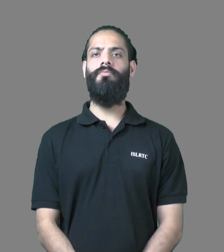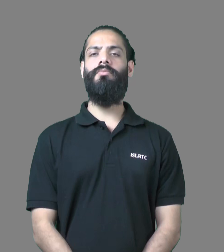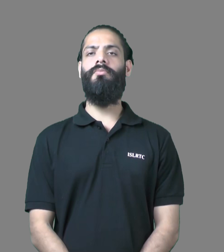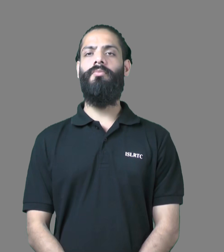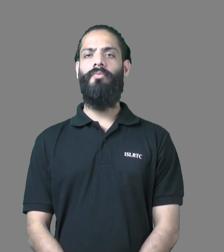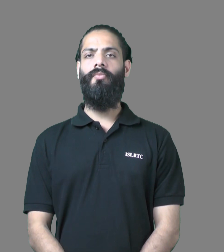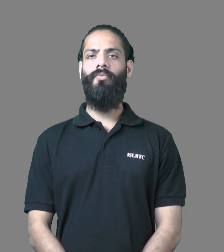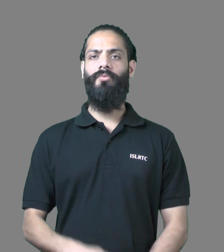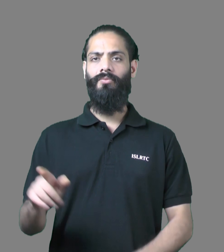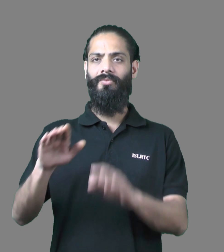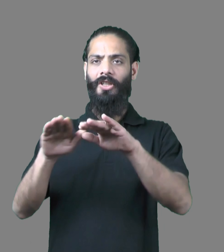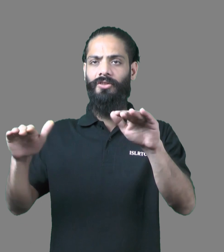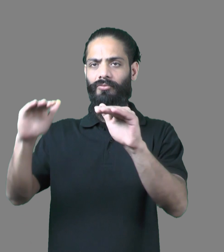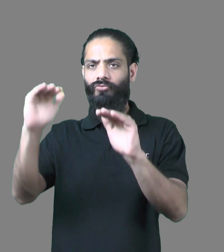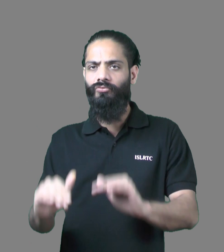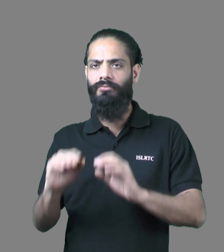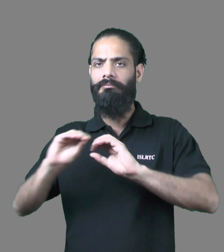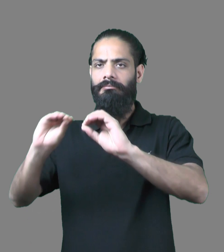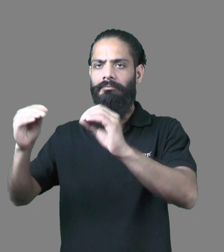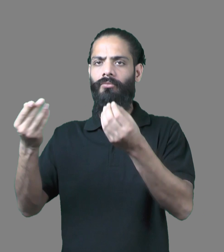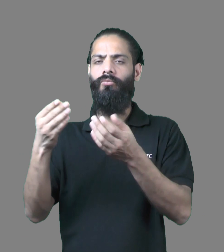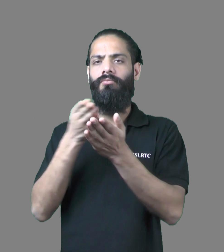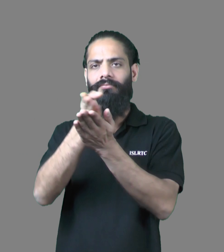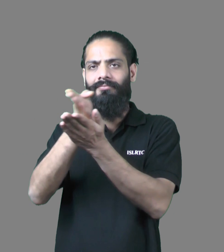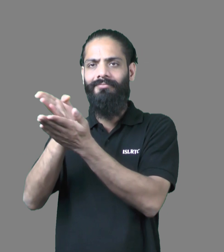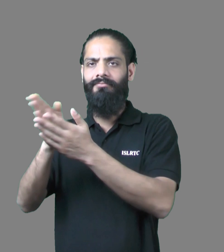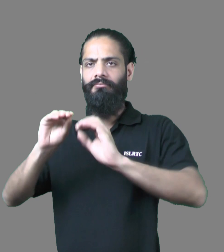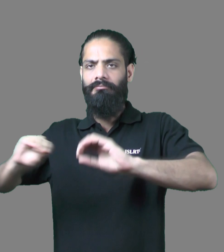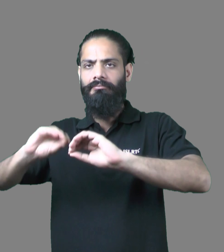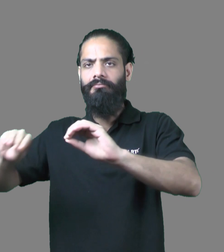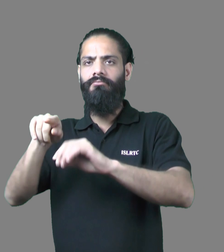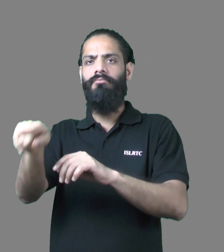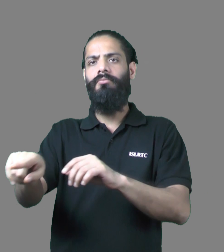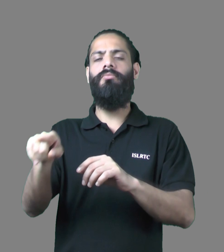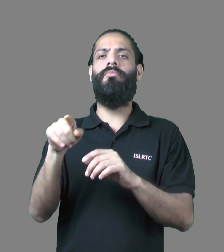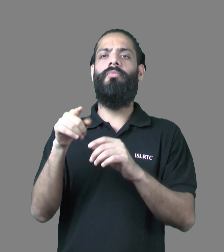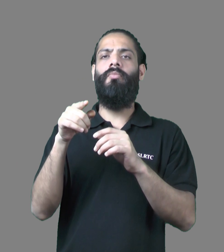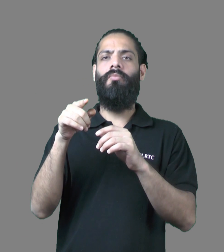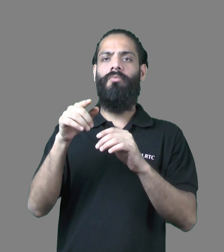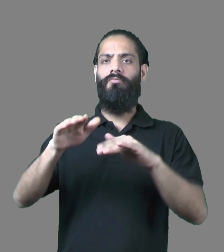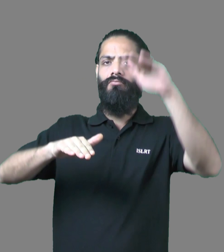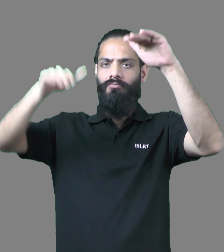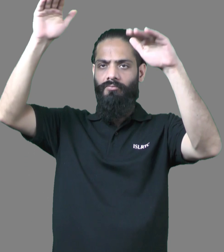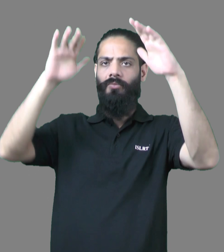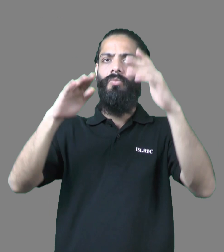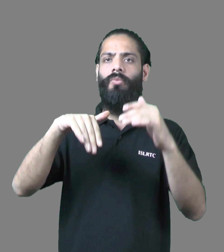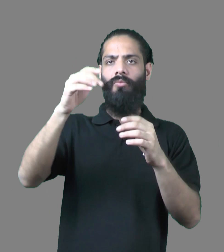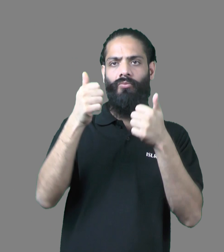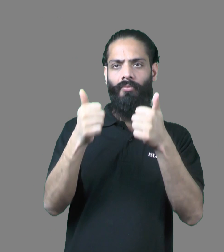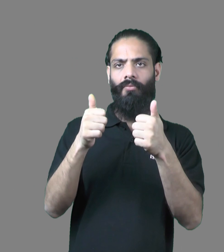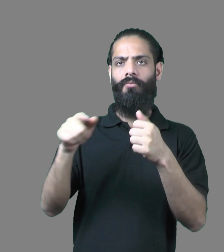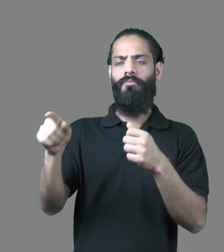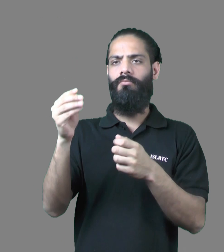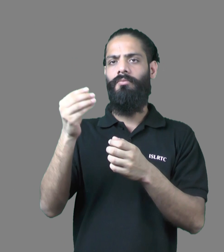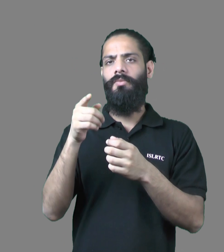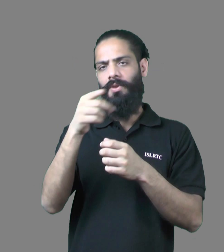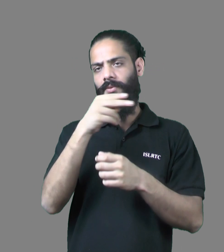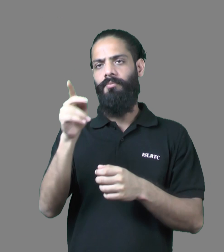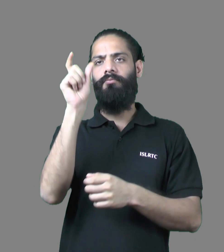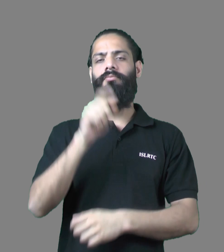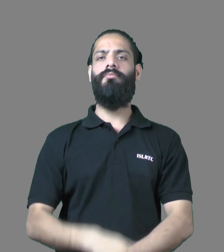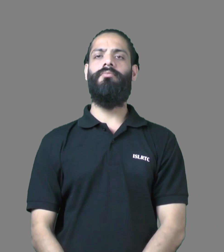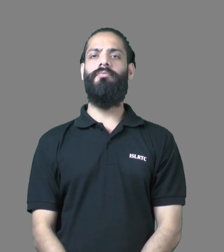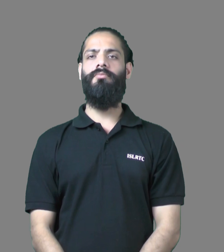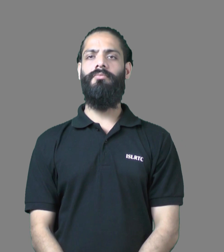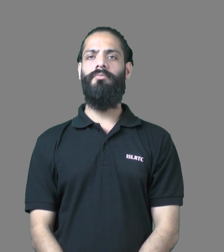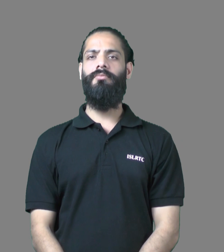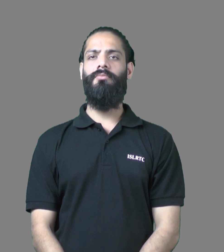National Curricular and Pedagogical Framework for Early Childhood Care and Education (NCPFECCE)